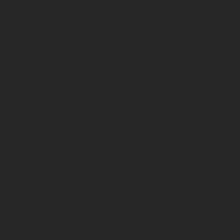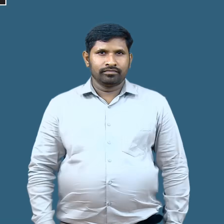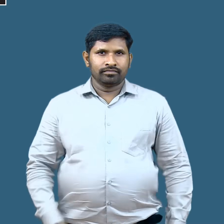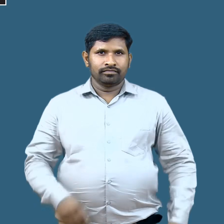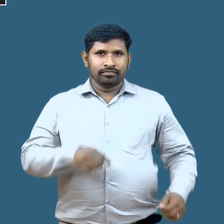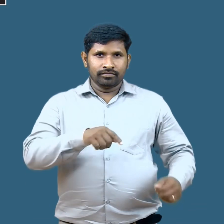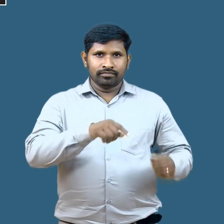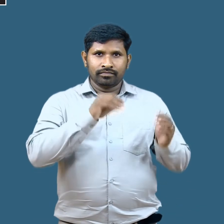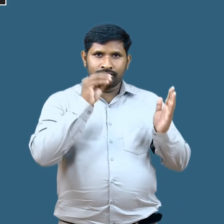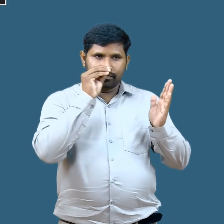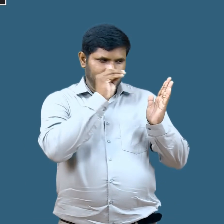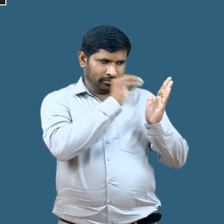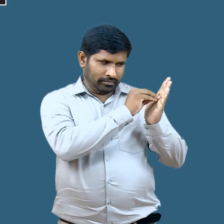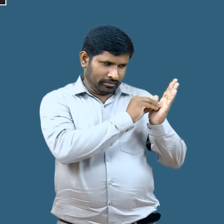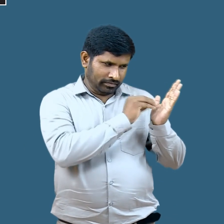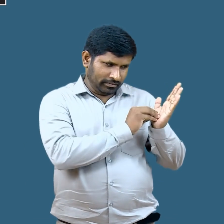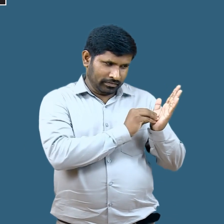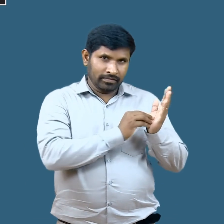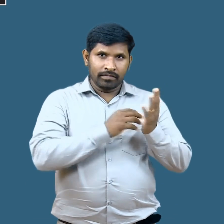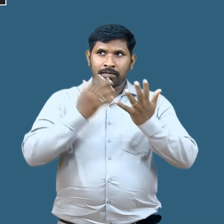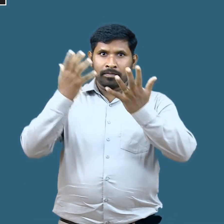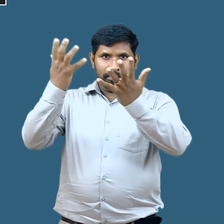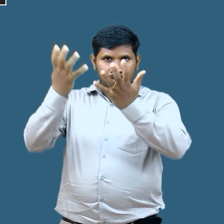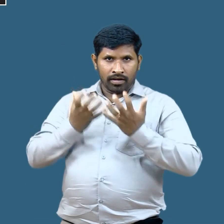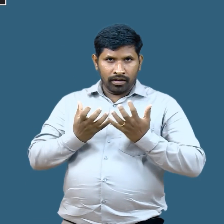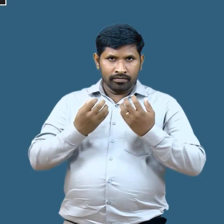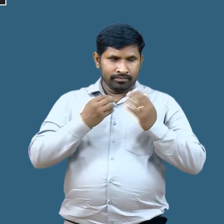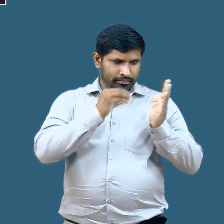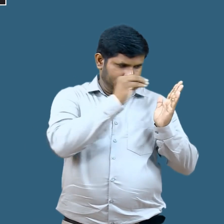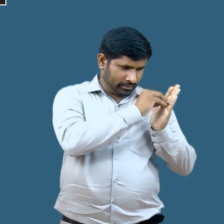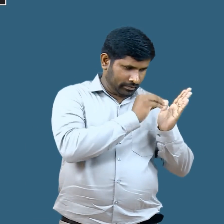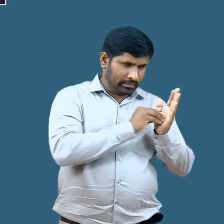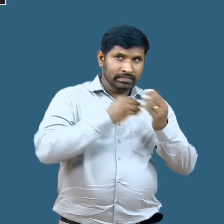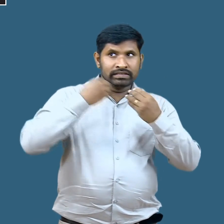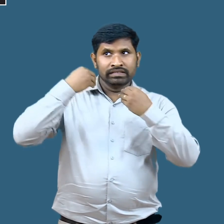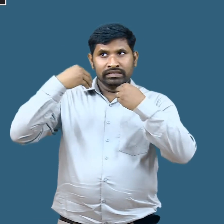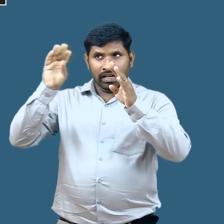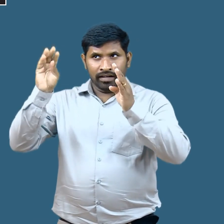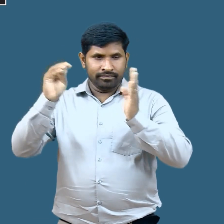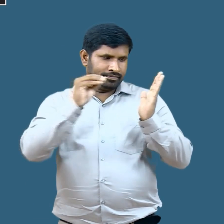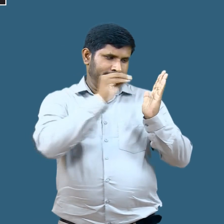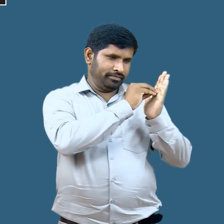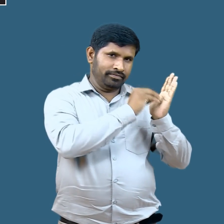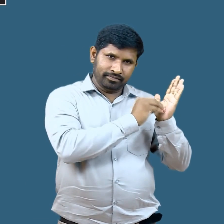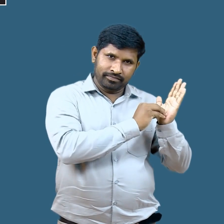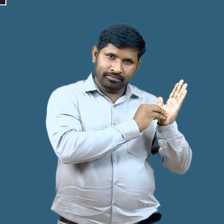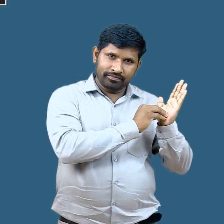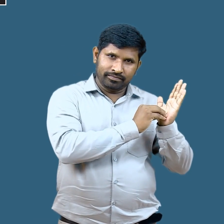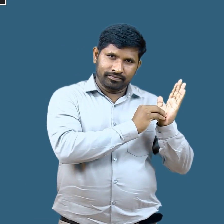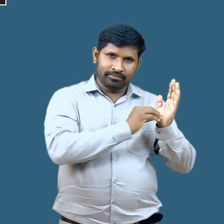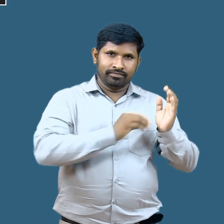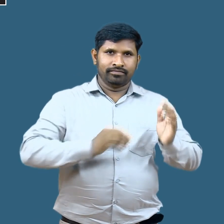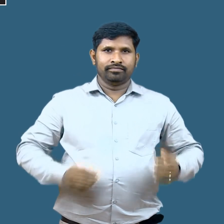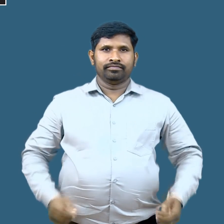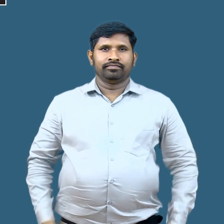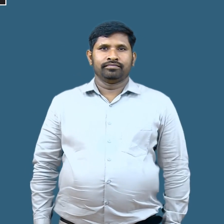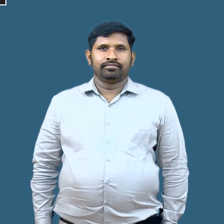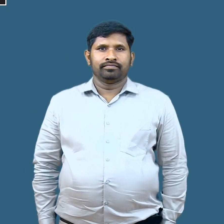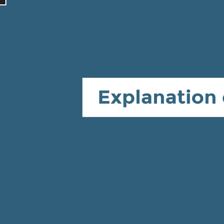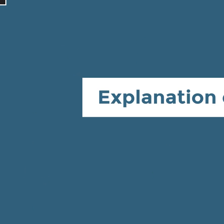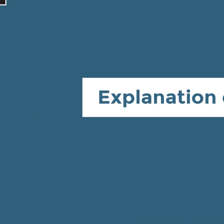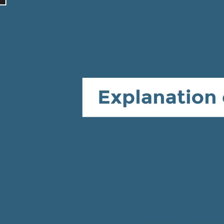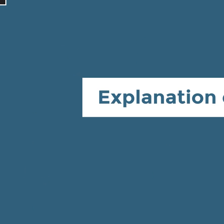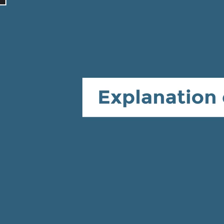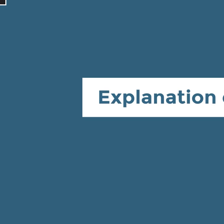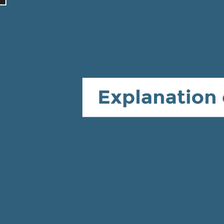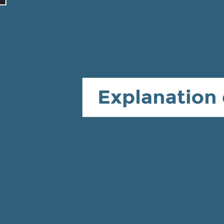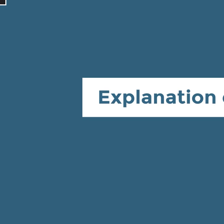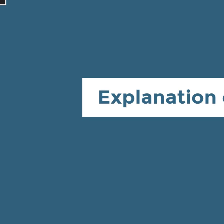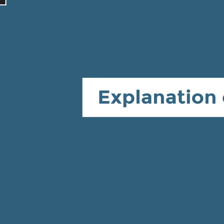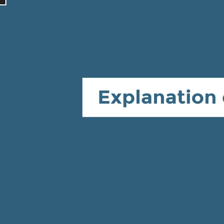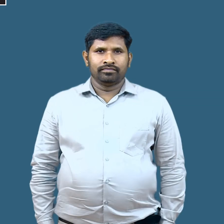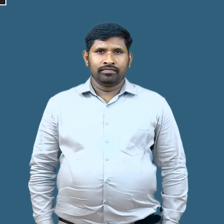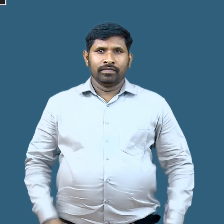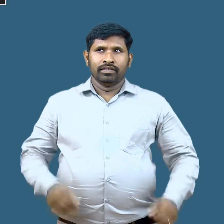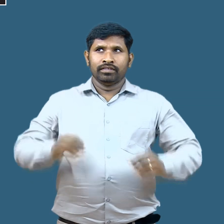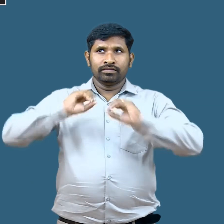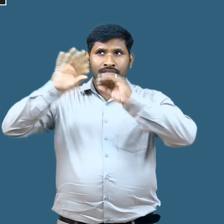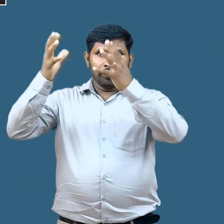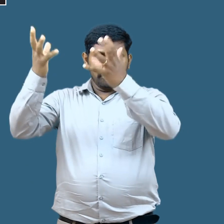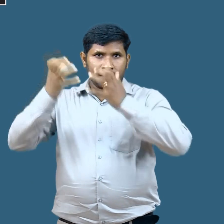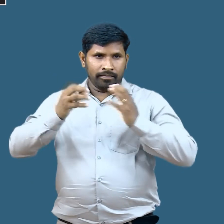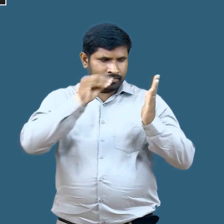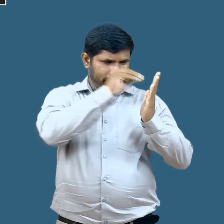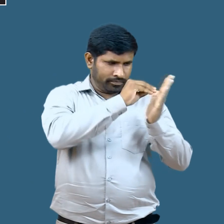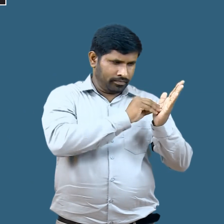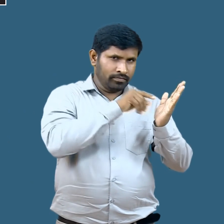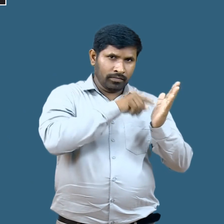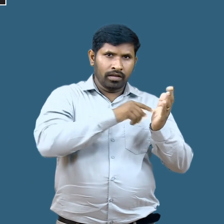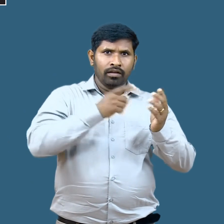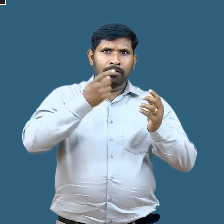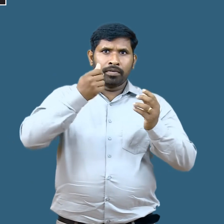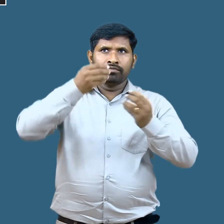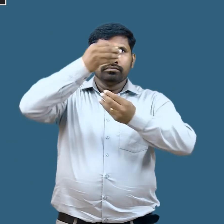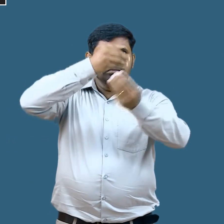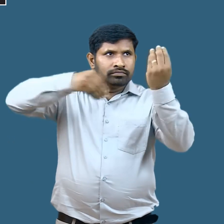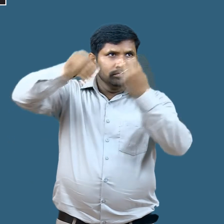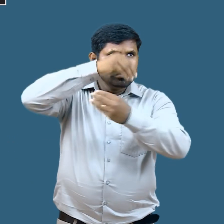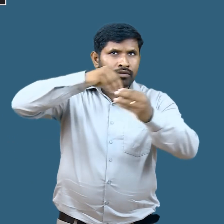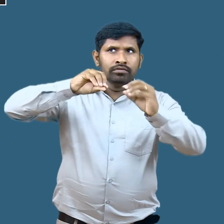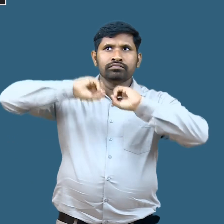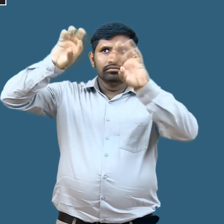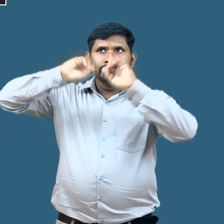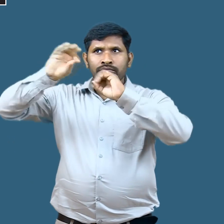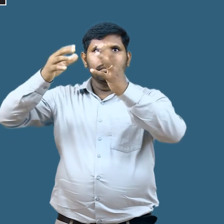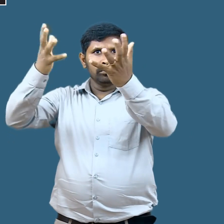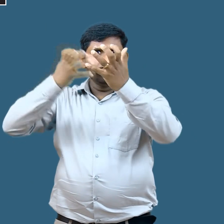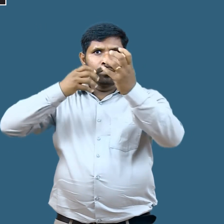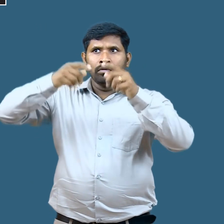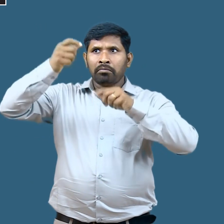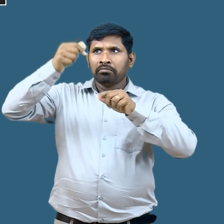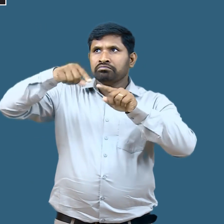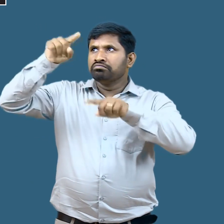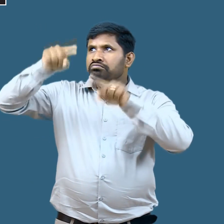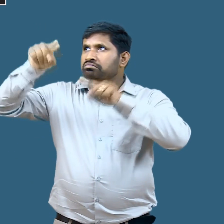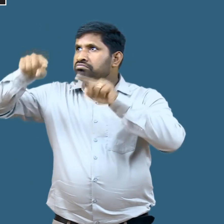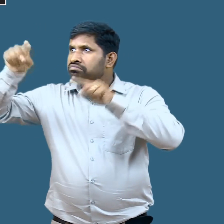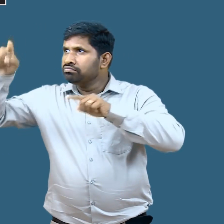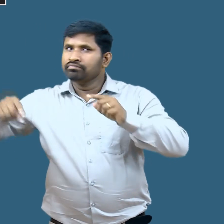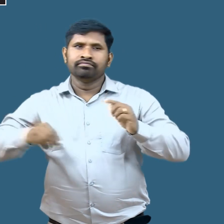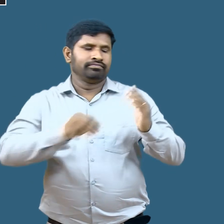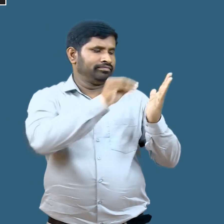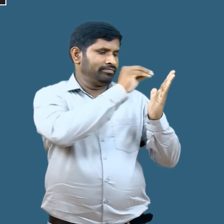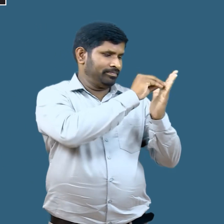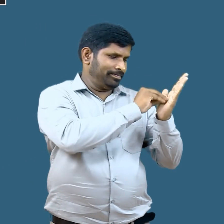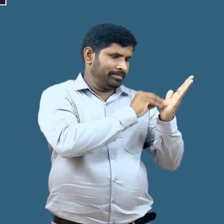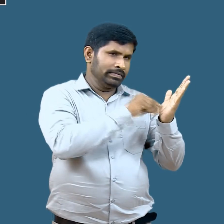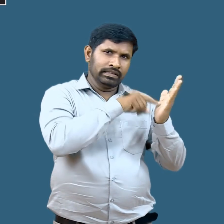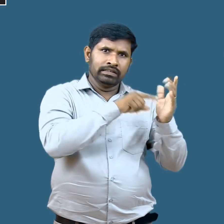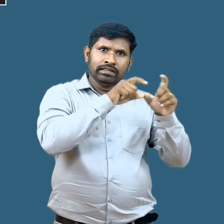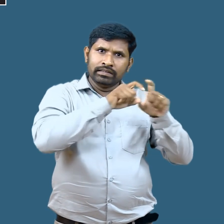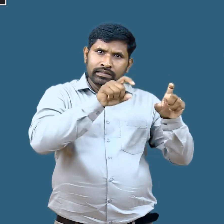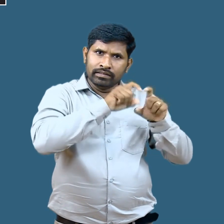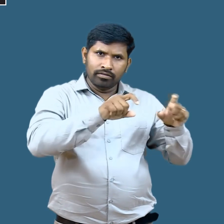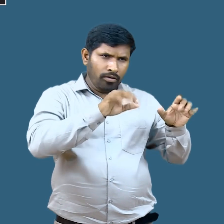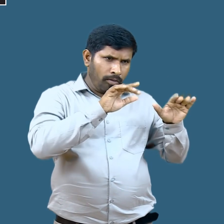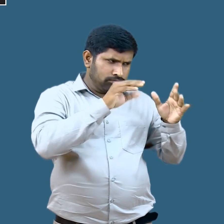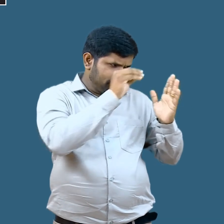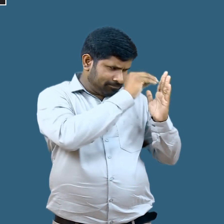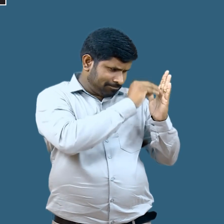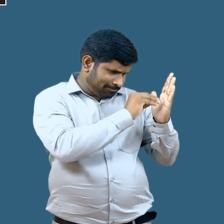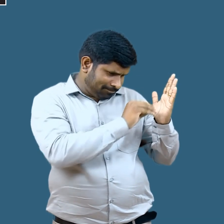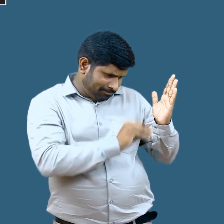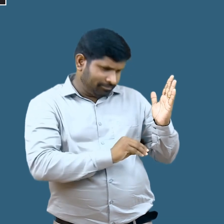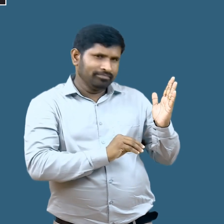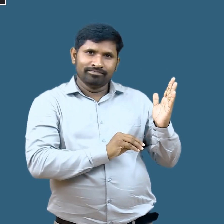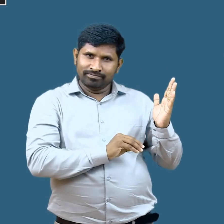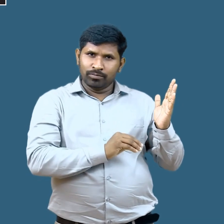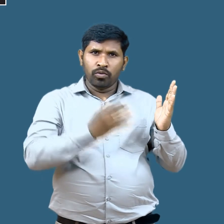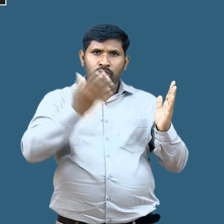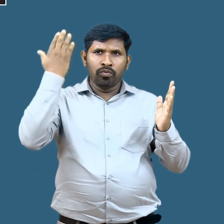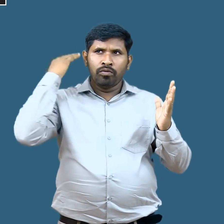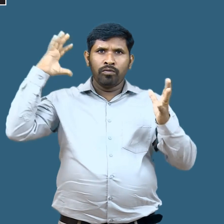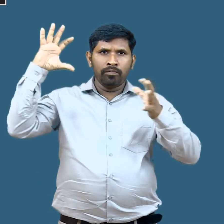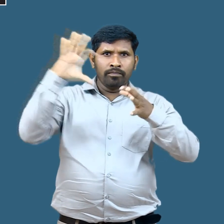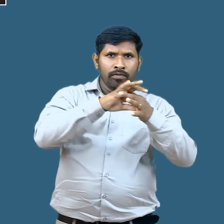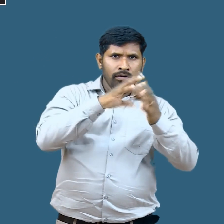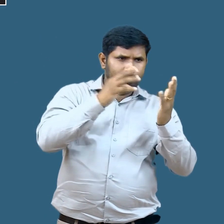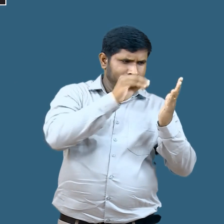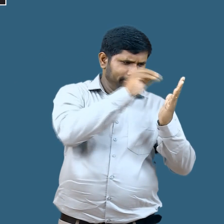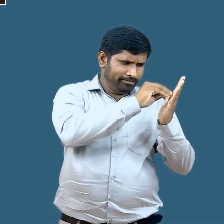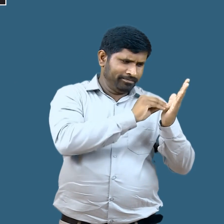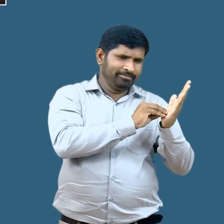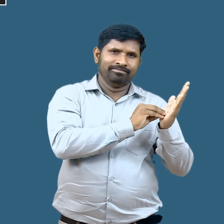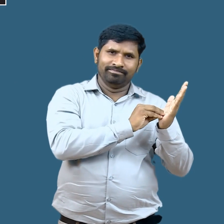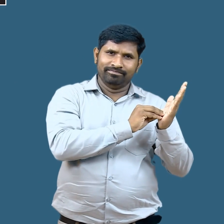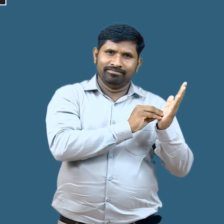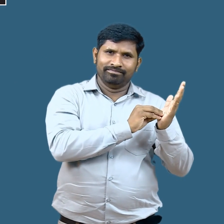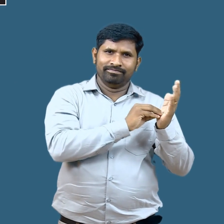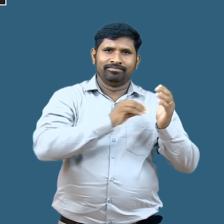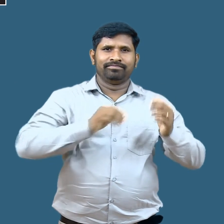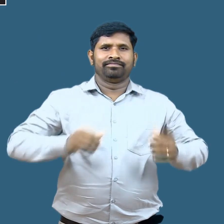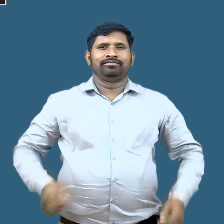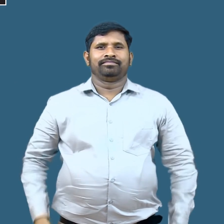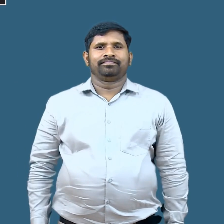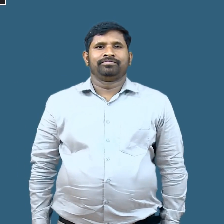Blotter